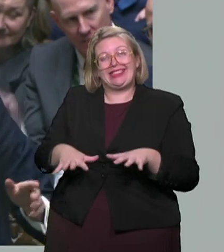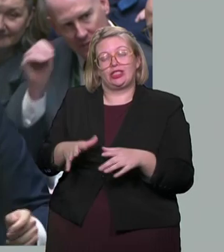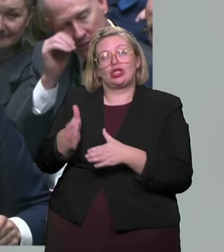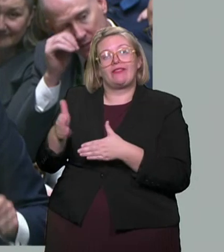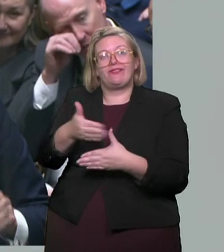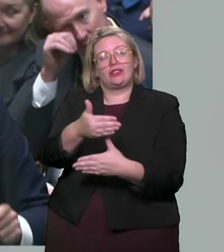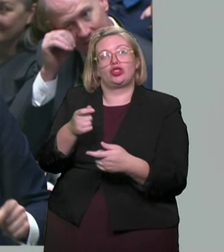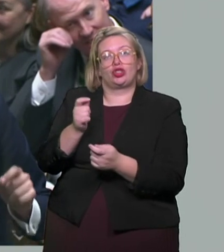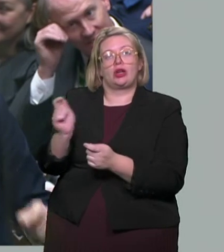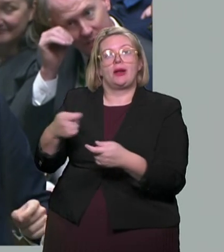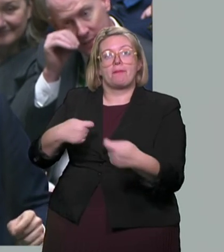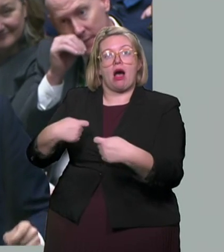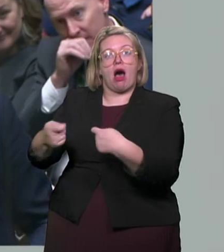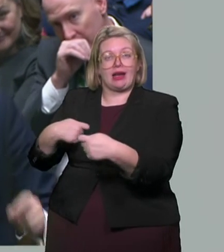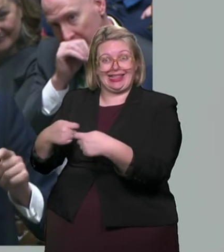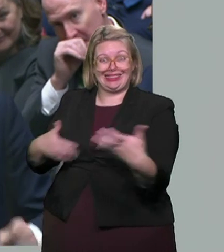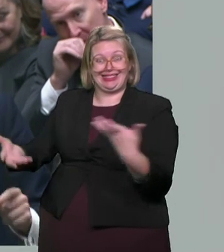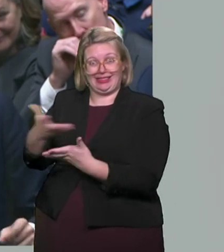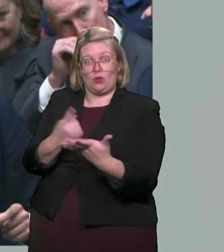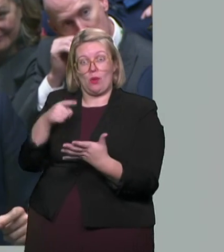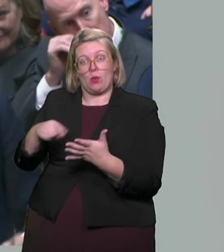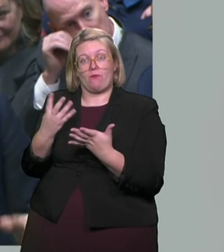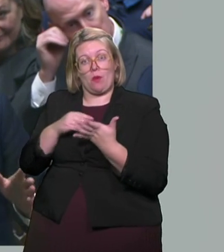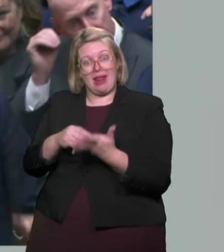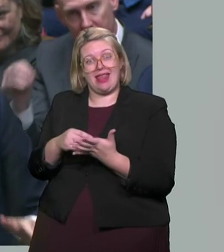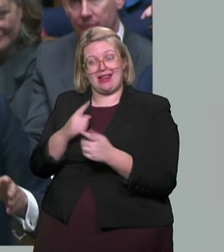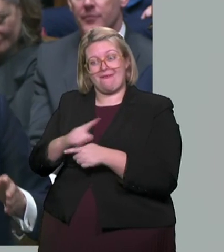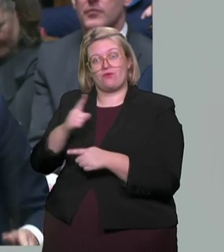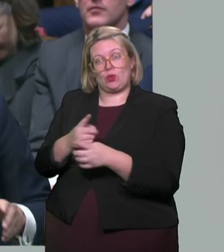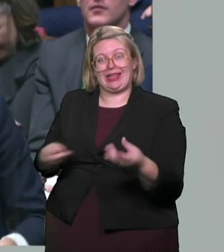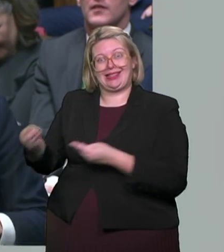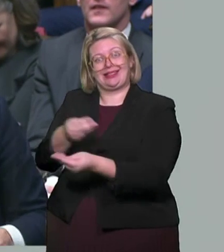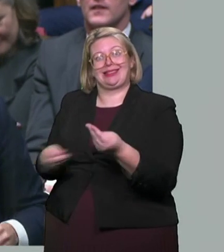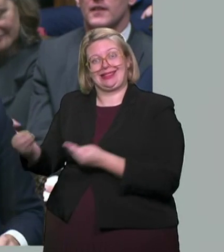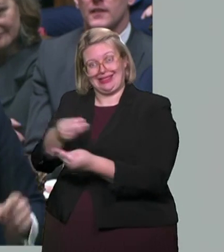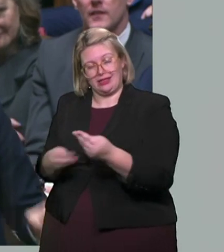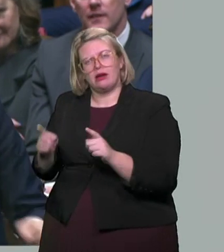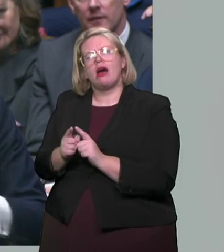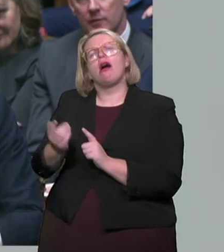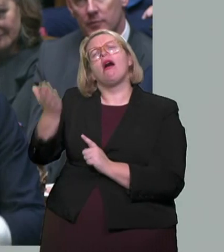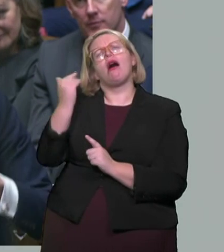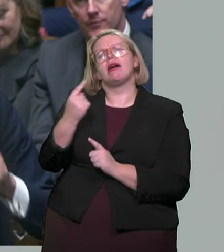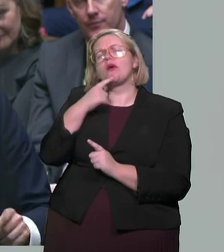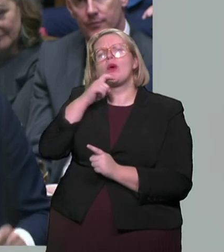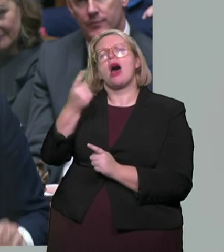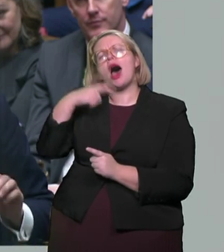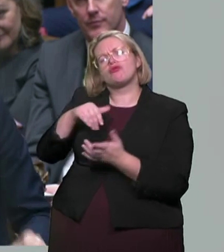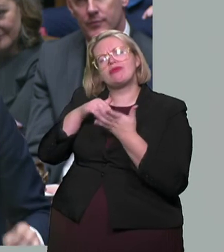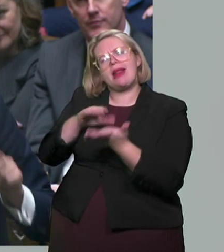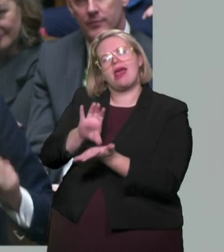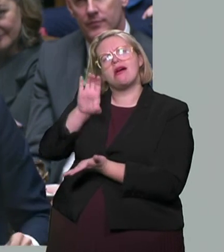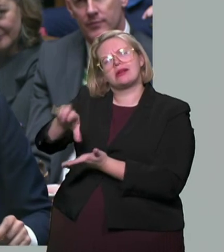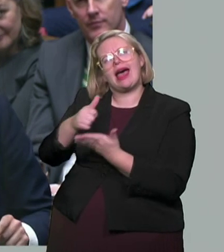It is looking forward to its share of the levelling-up fund, but it is also looking forward to the previously announced £100 million fisheries and seafood scheme.